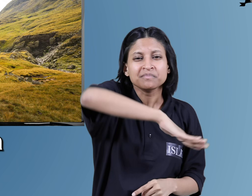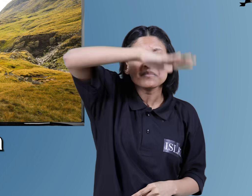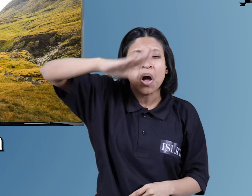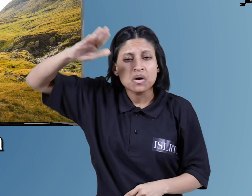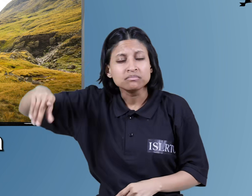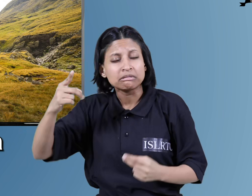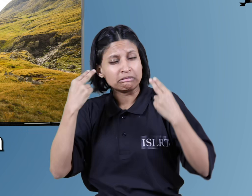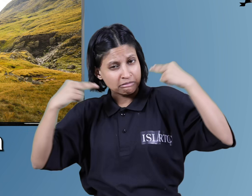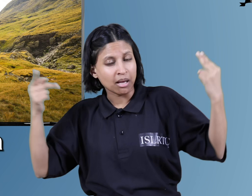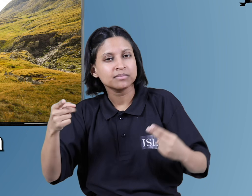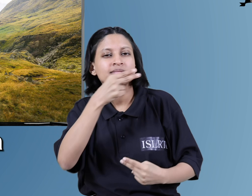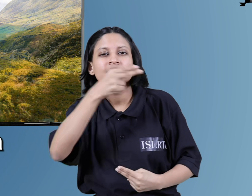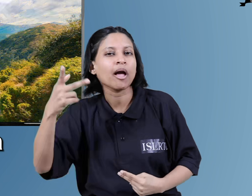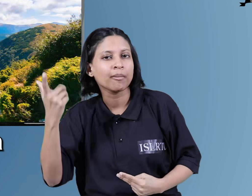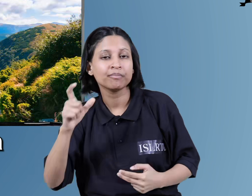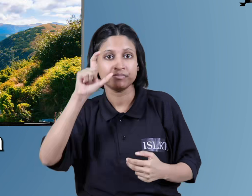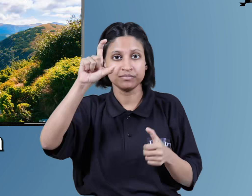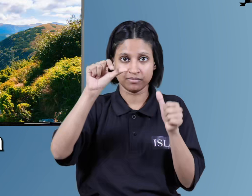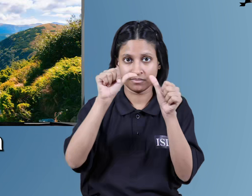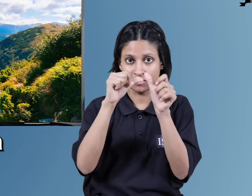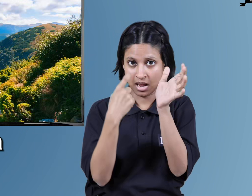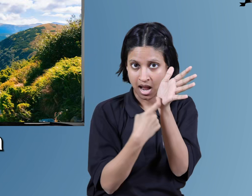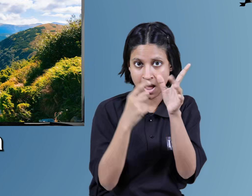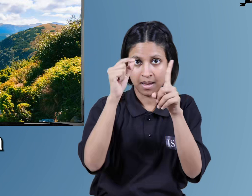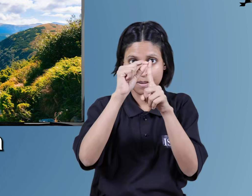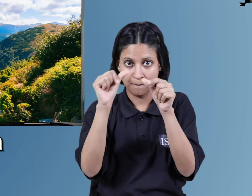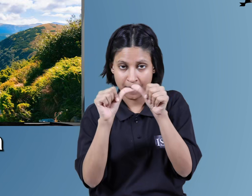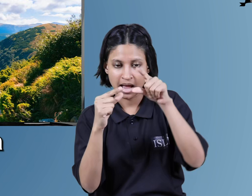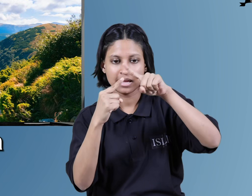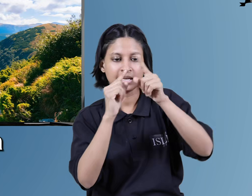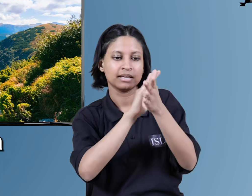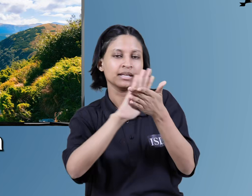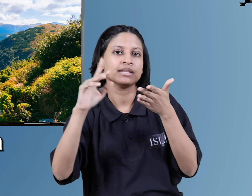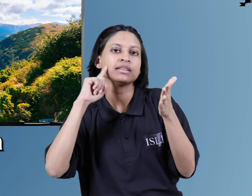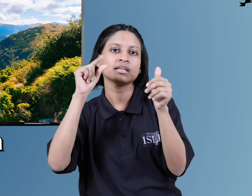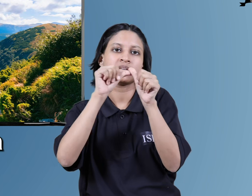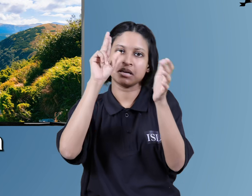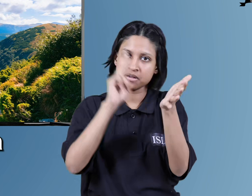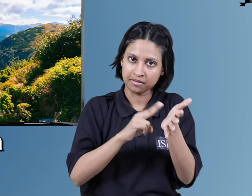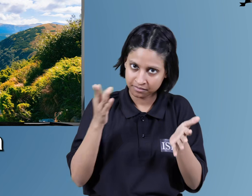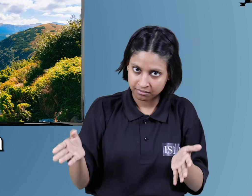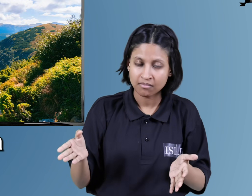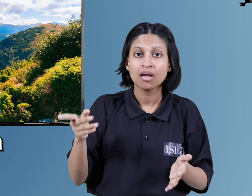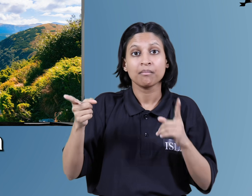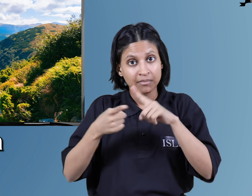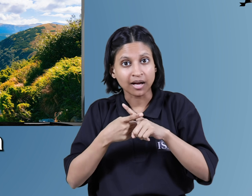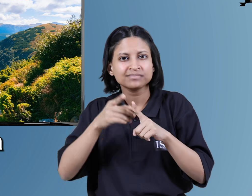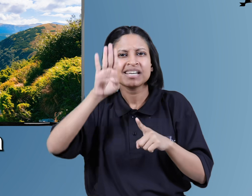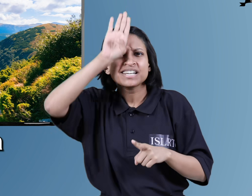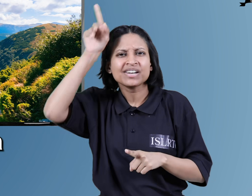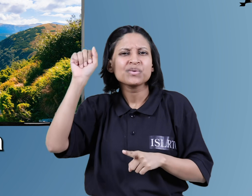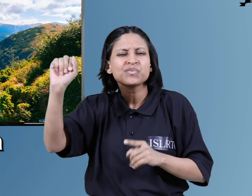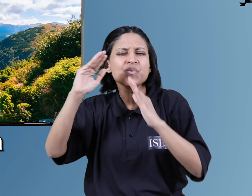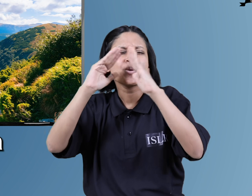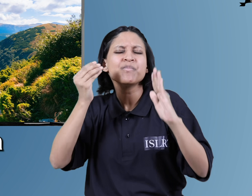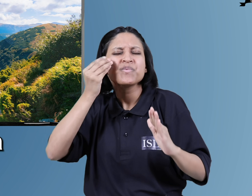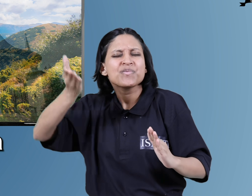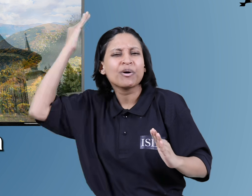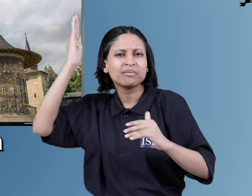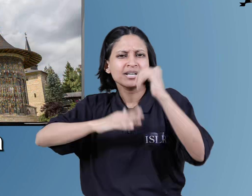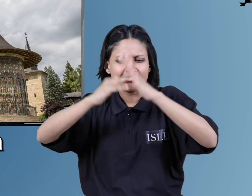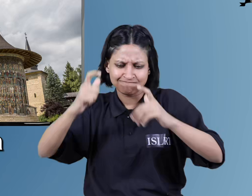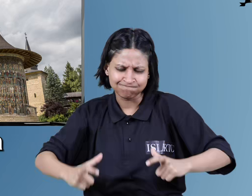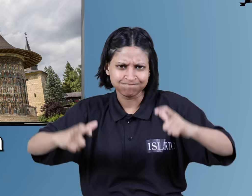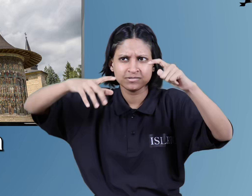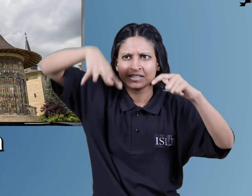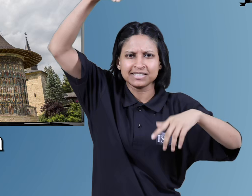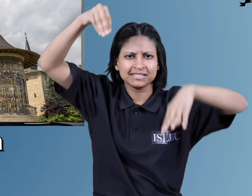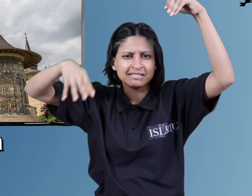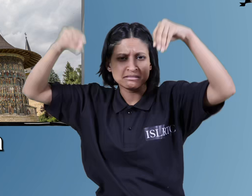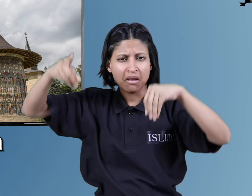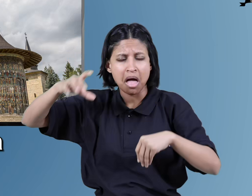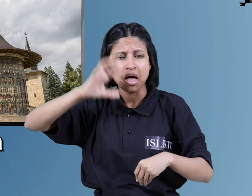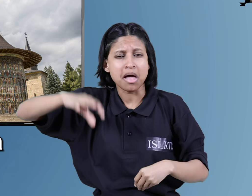the Carpathian Mountains and medieval castles.